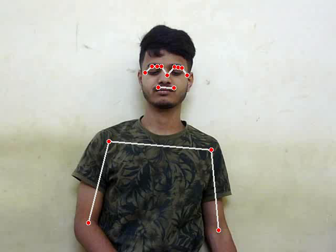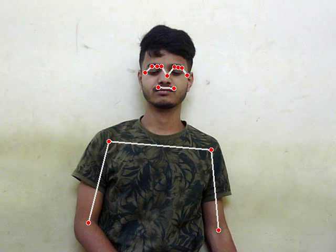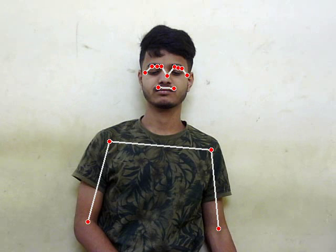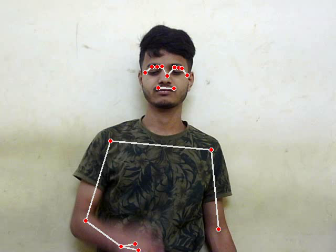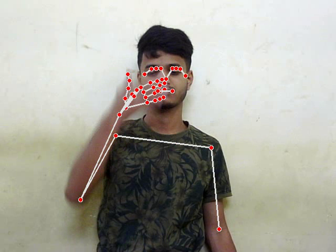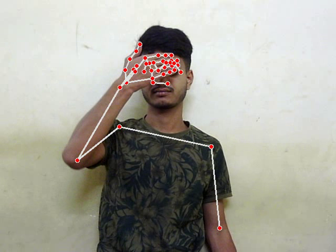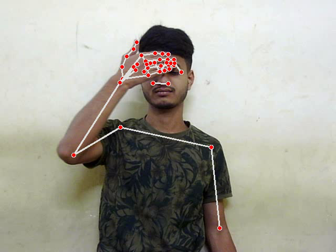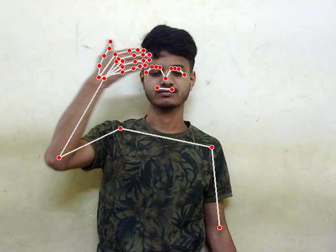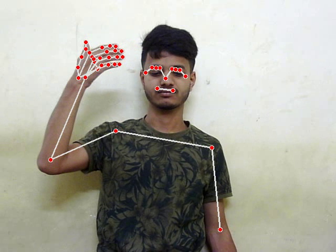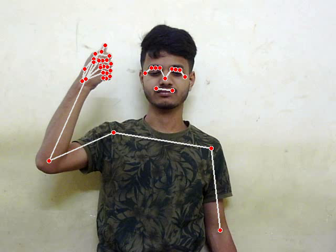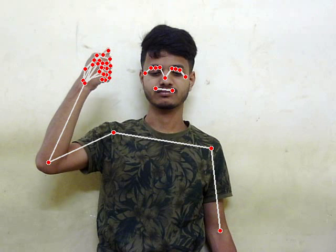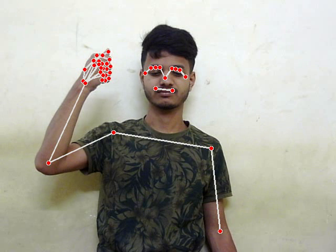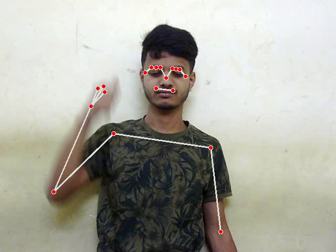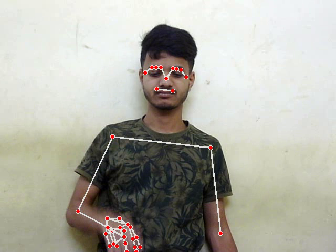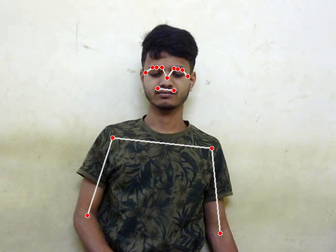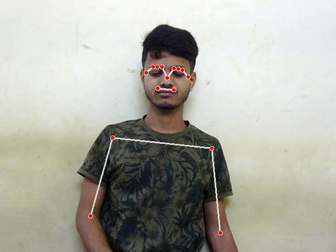forget